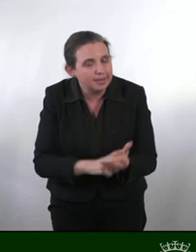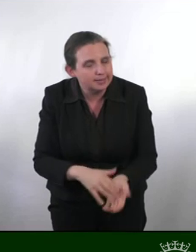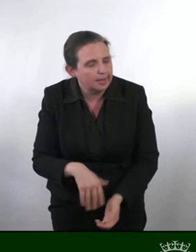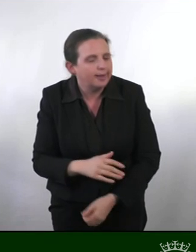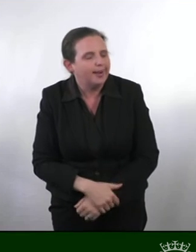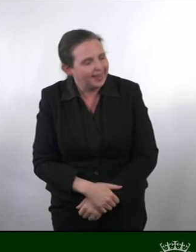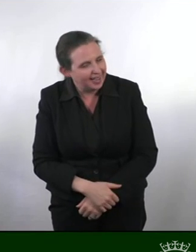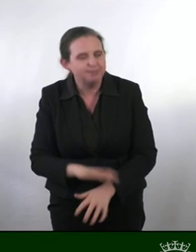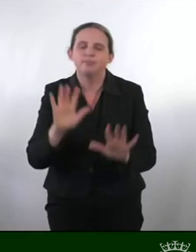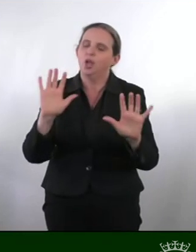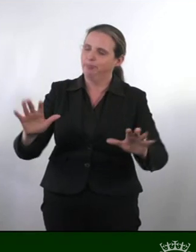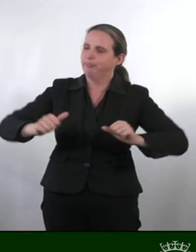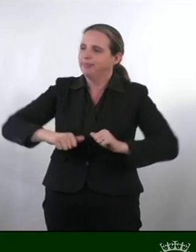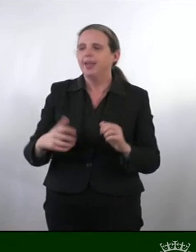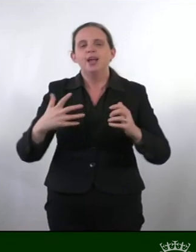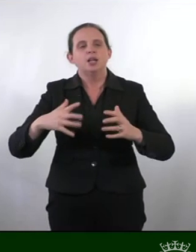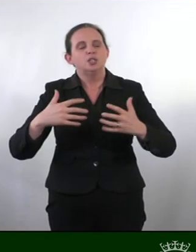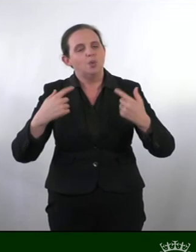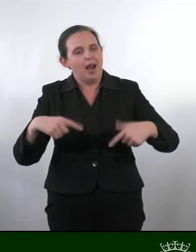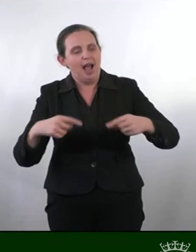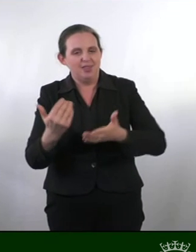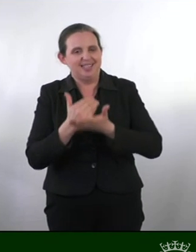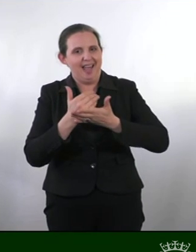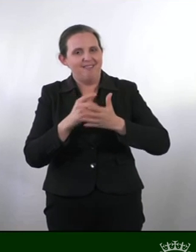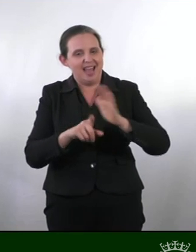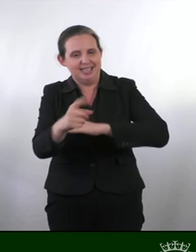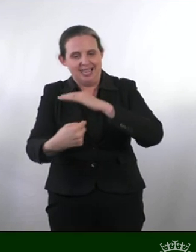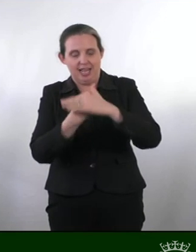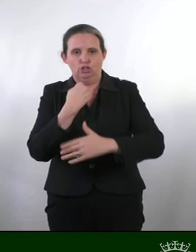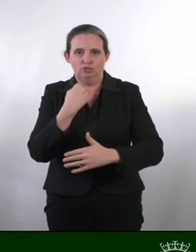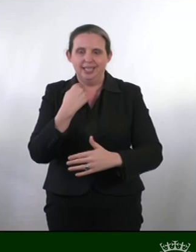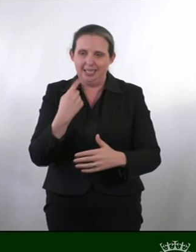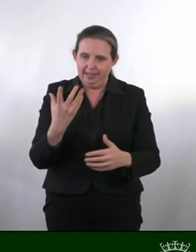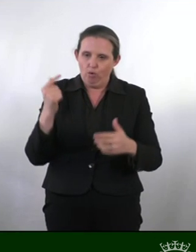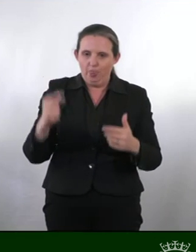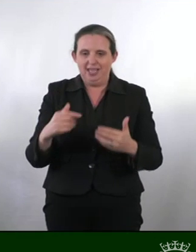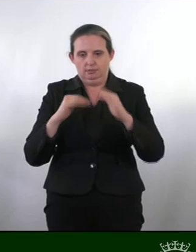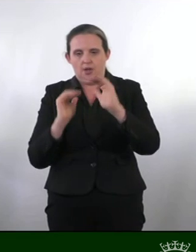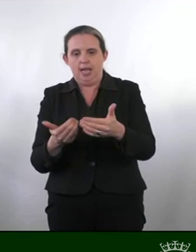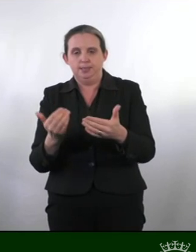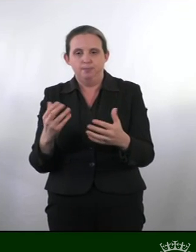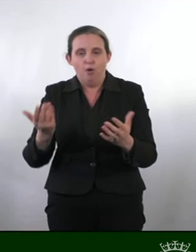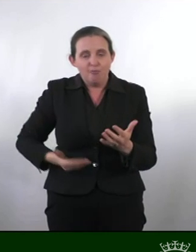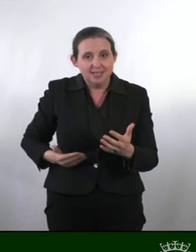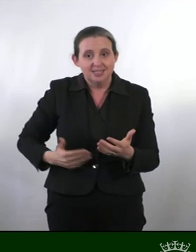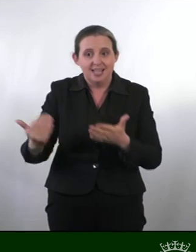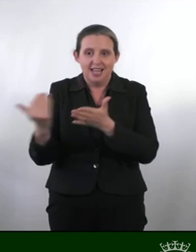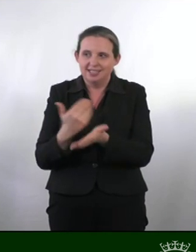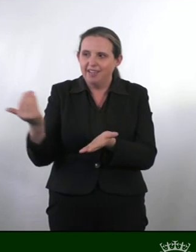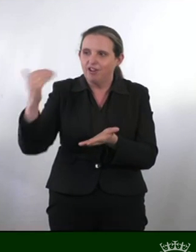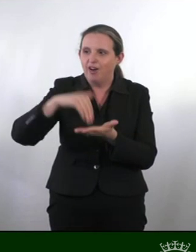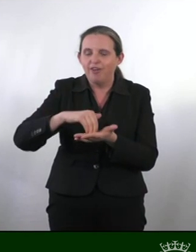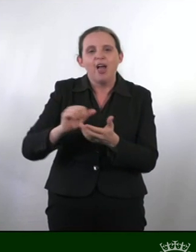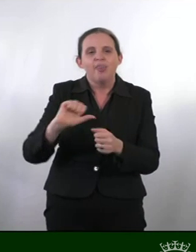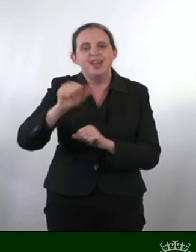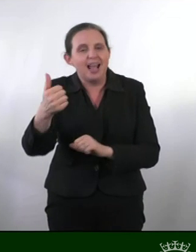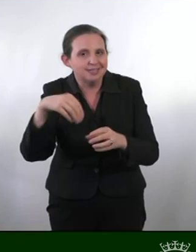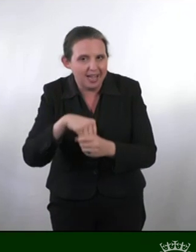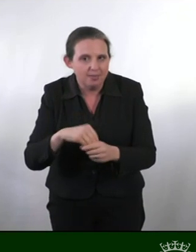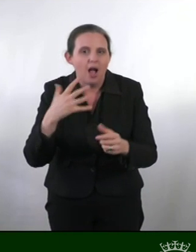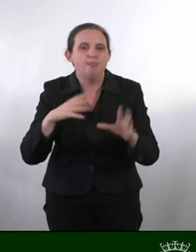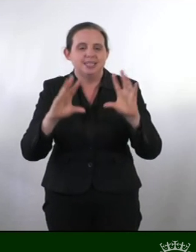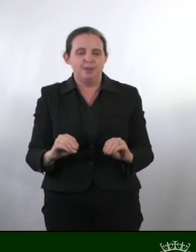In order to allow the safe exit of hon. Members participating in this item of business and the safe arrival of those participating in the next, I am suspending the House for three minutes.